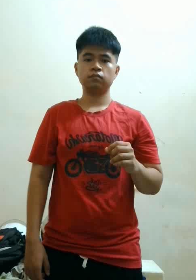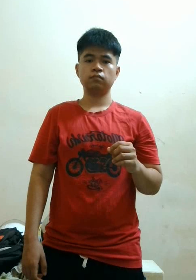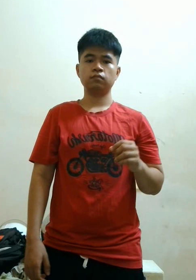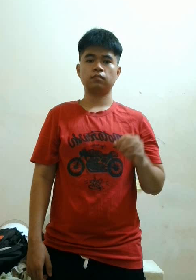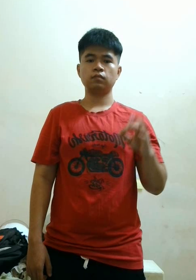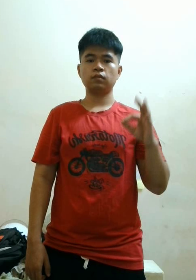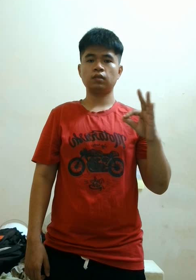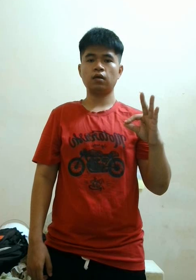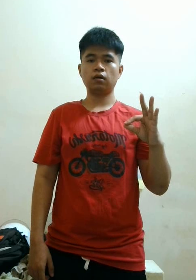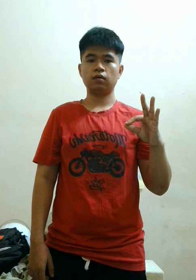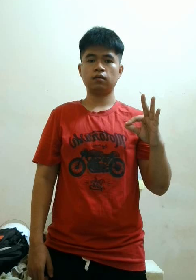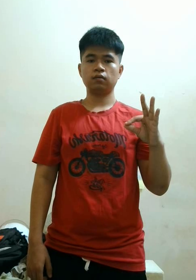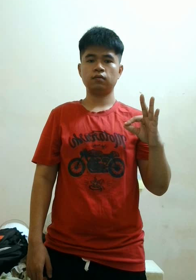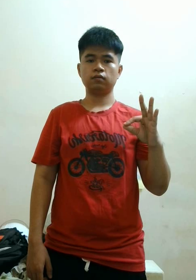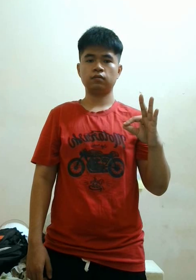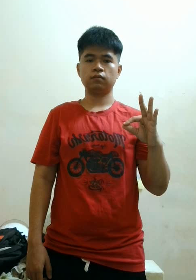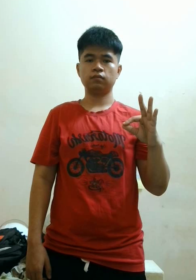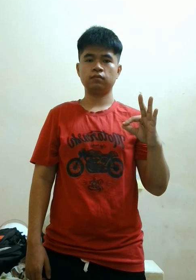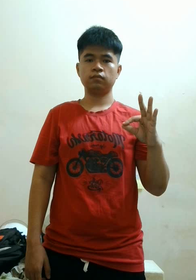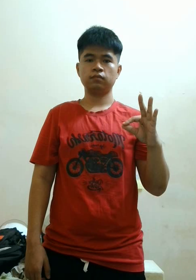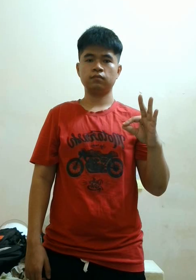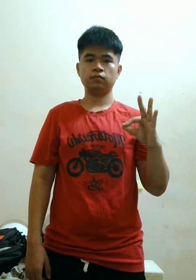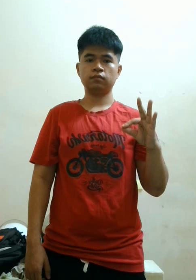t